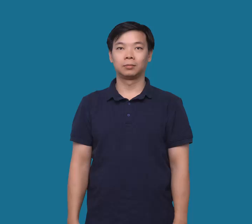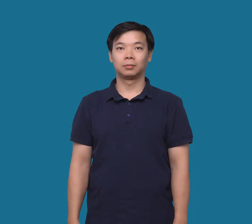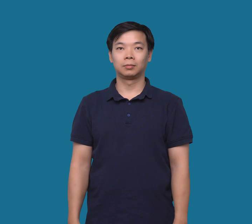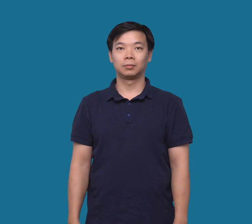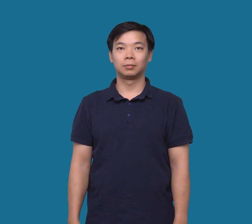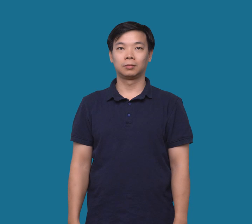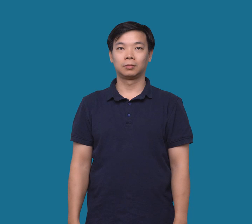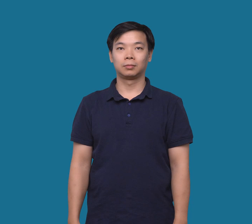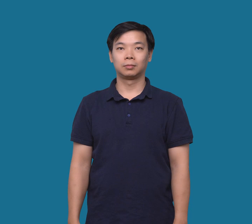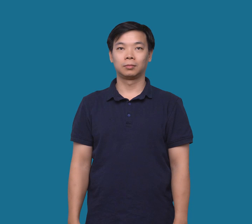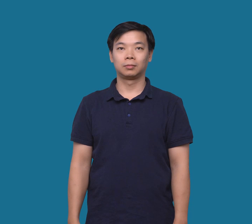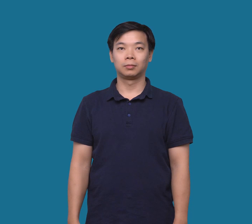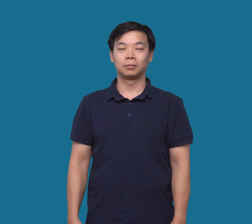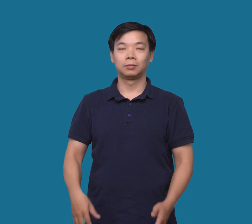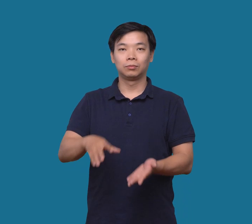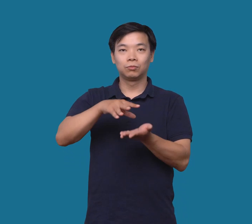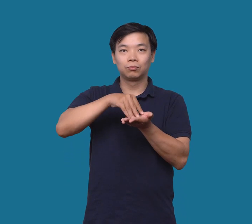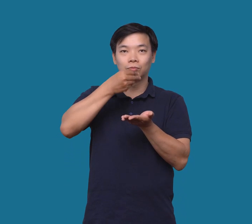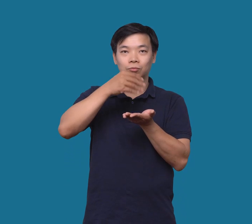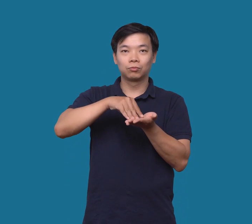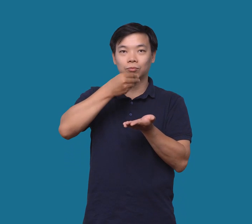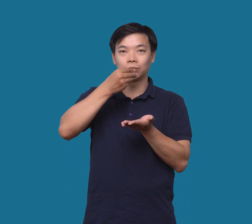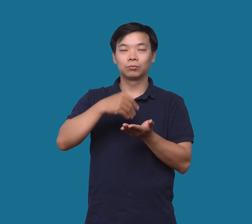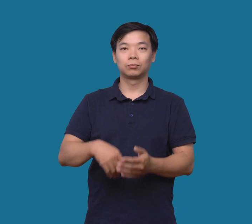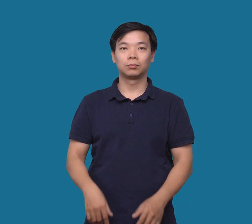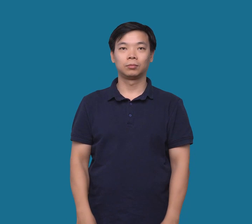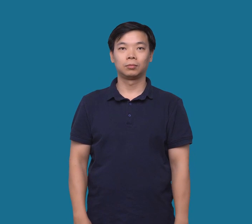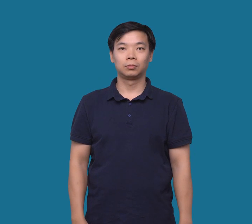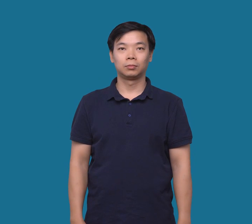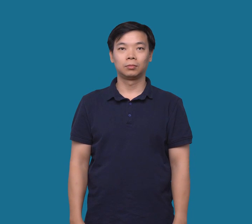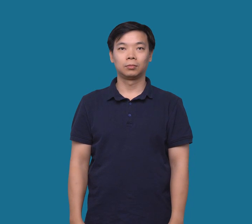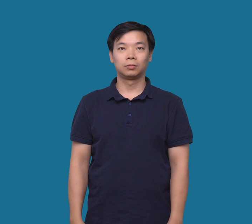cốm